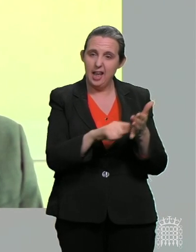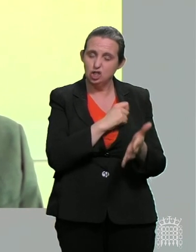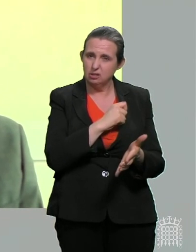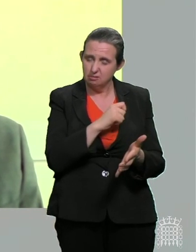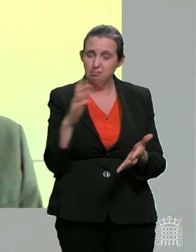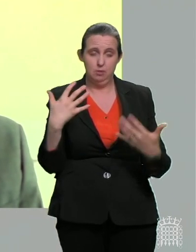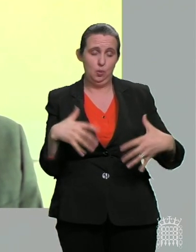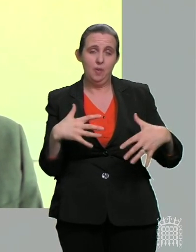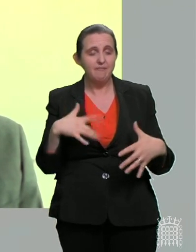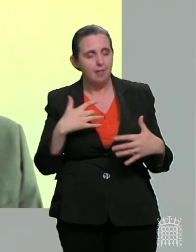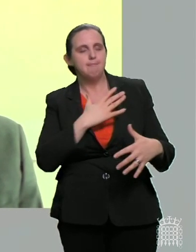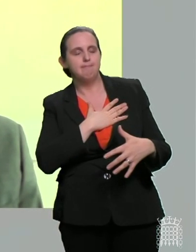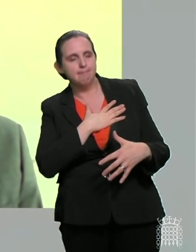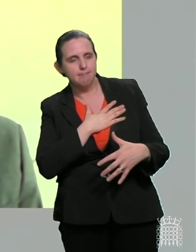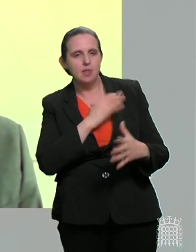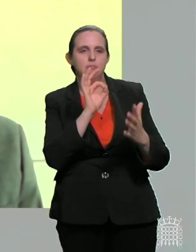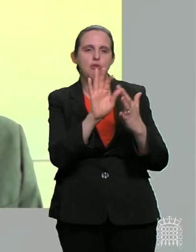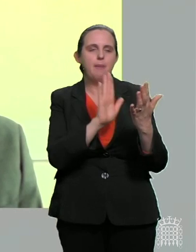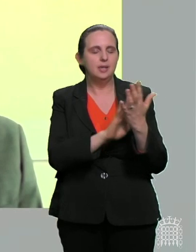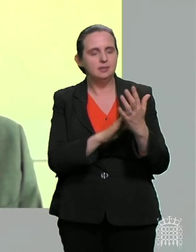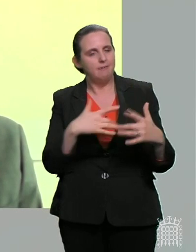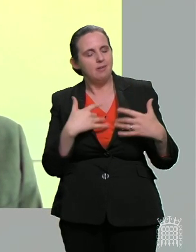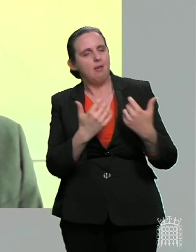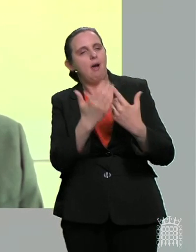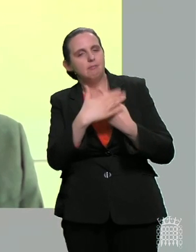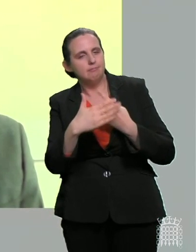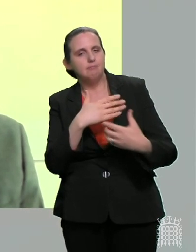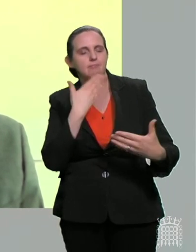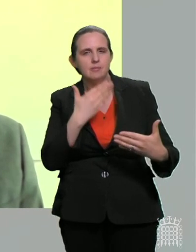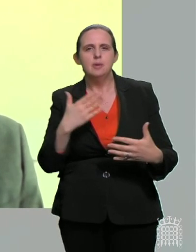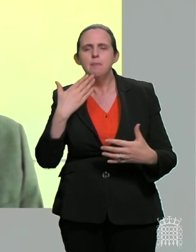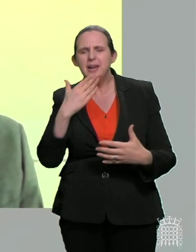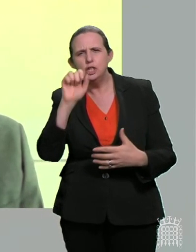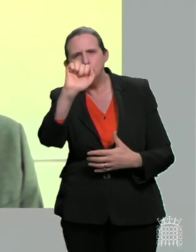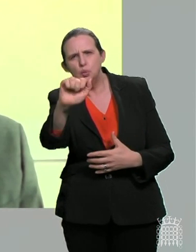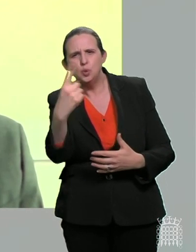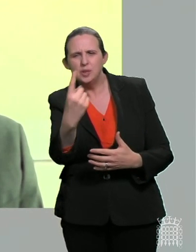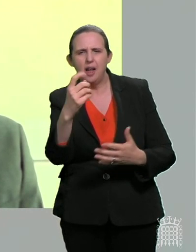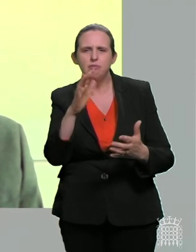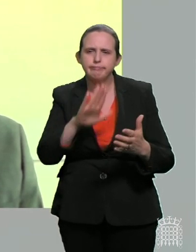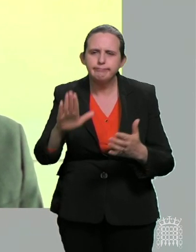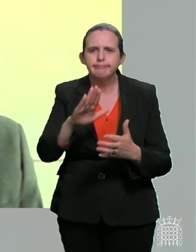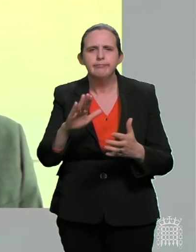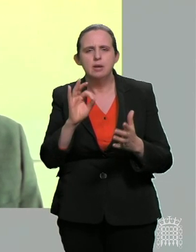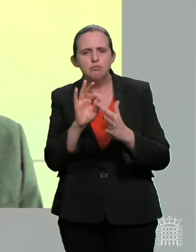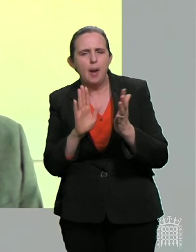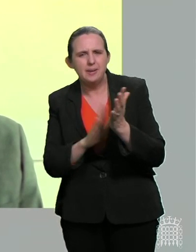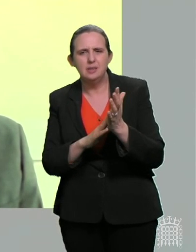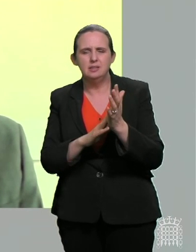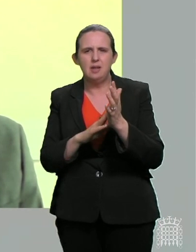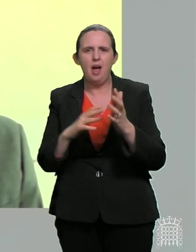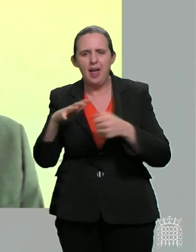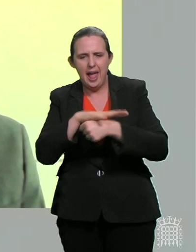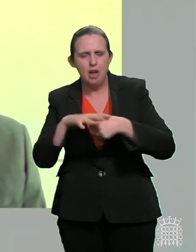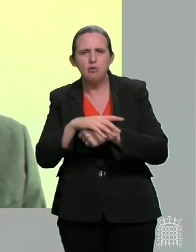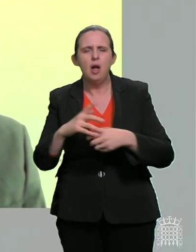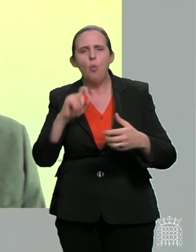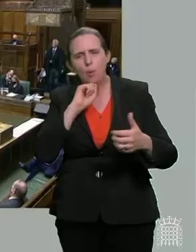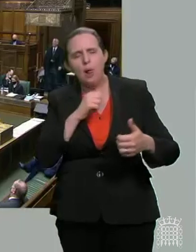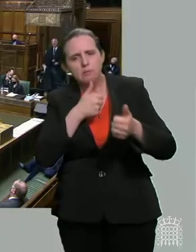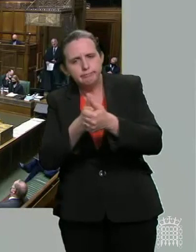Could my right honourable Friend the Prime Minister please reassure my mum and dad, my friends, my family and all my constituents that our area will never be let down again?